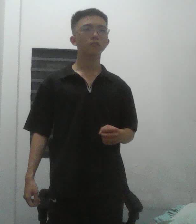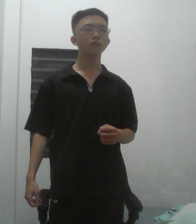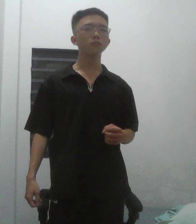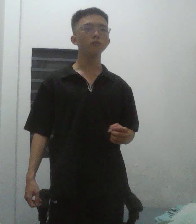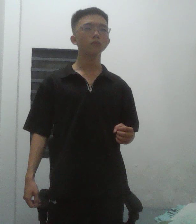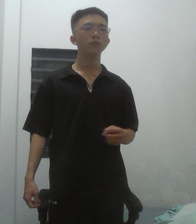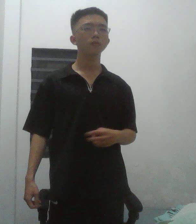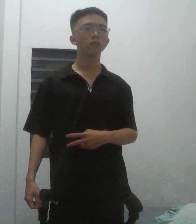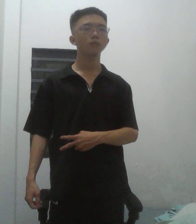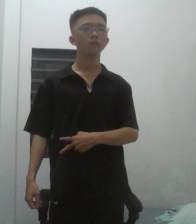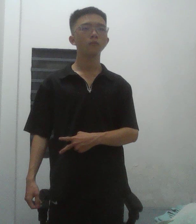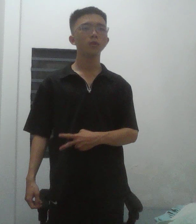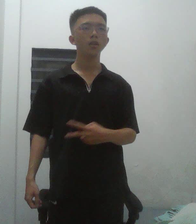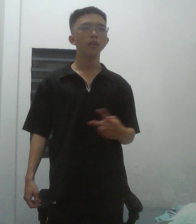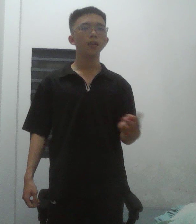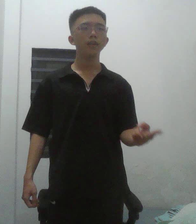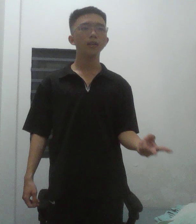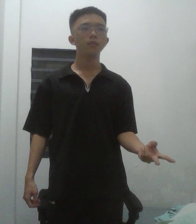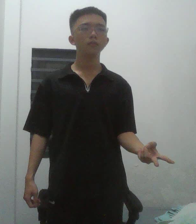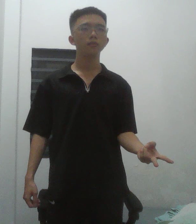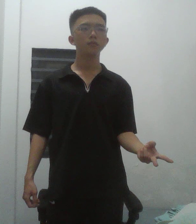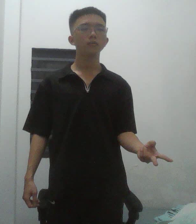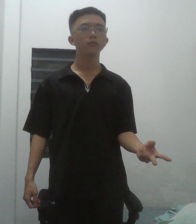it